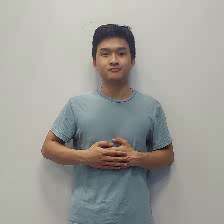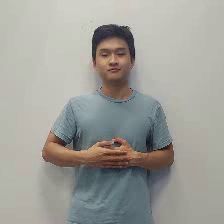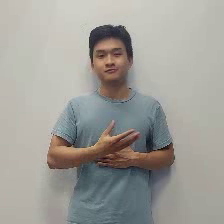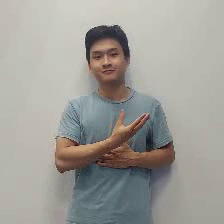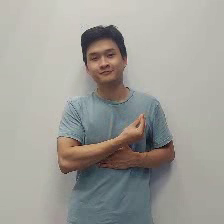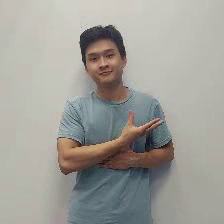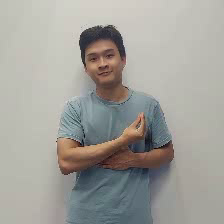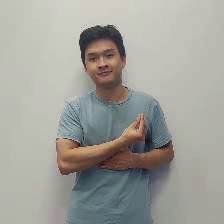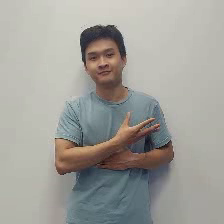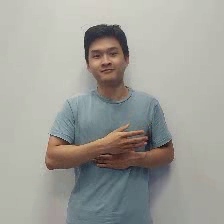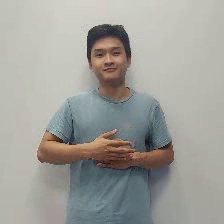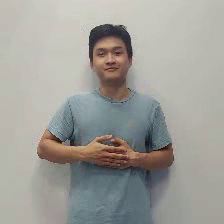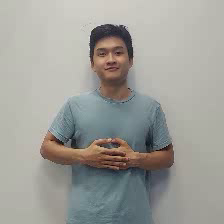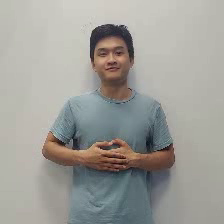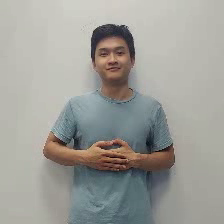Xúc động